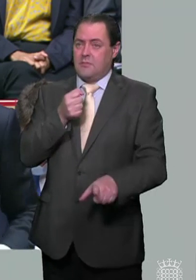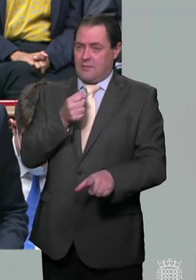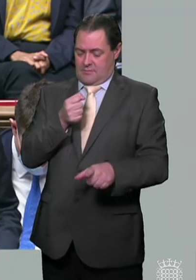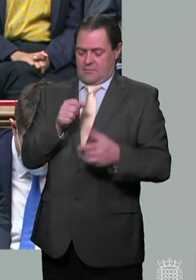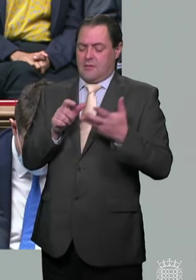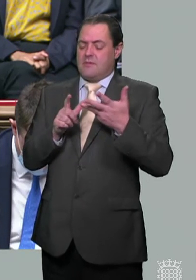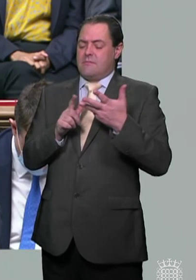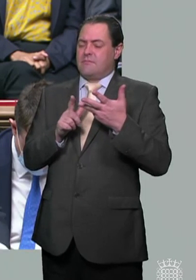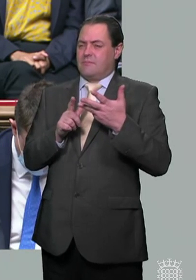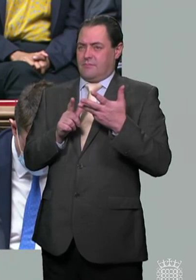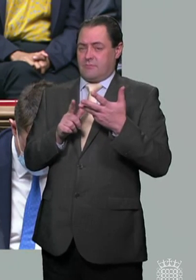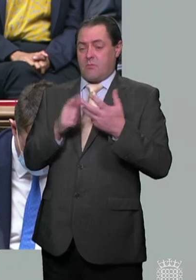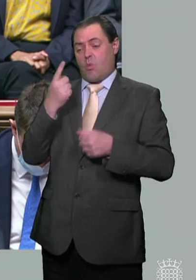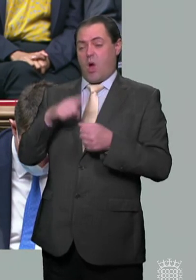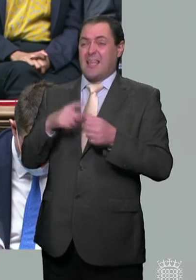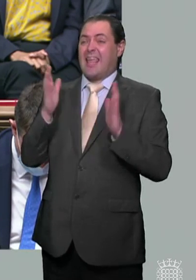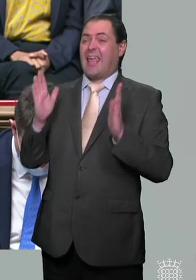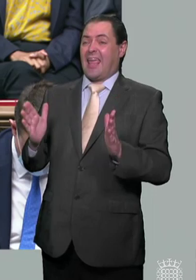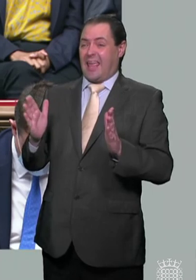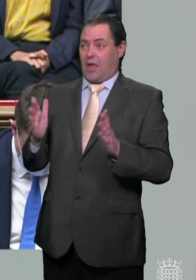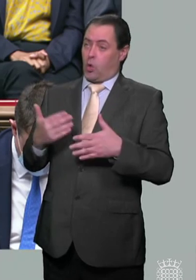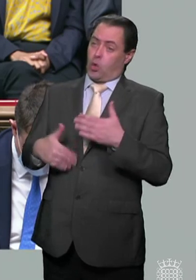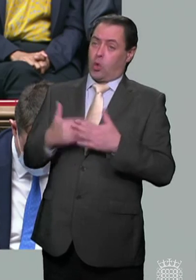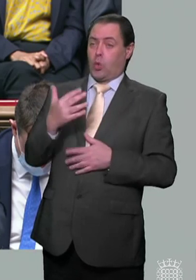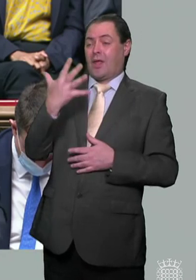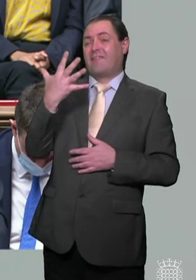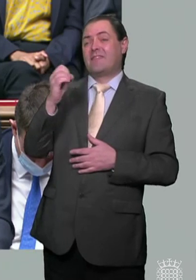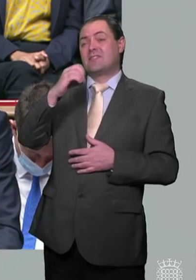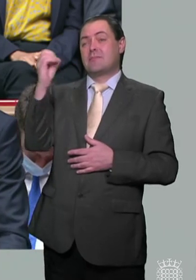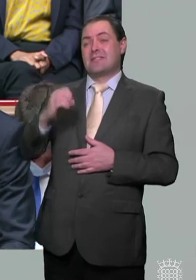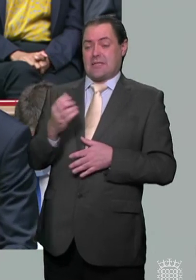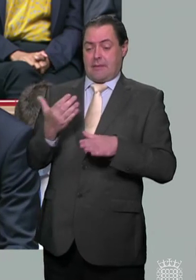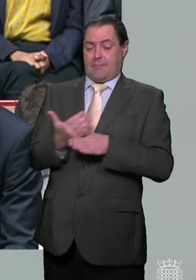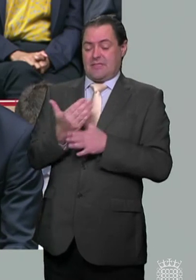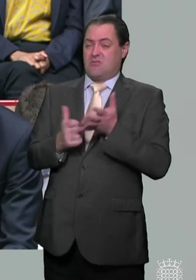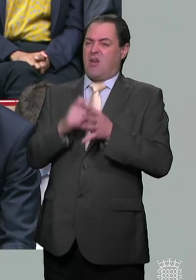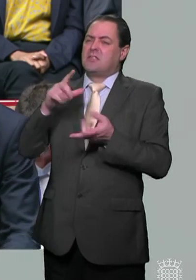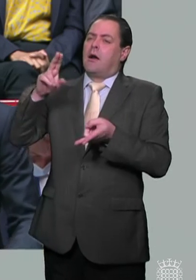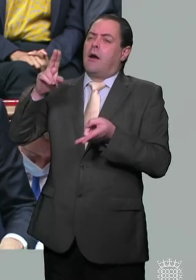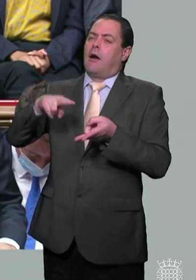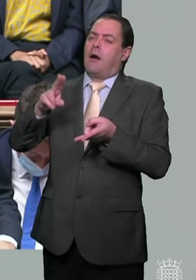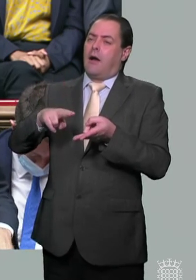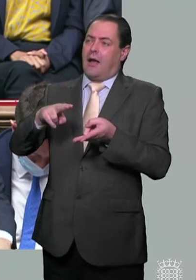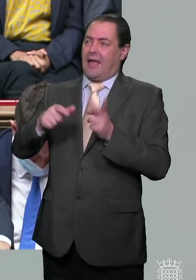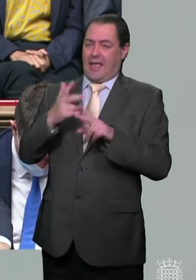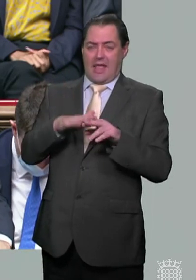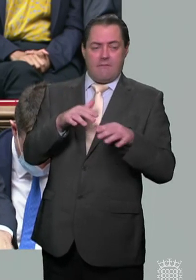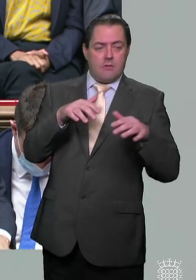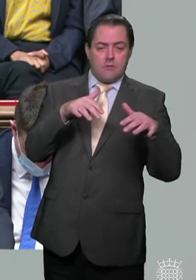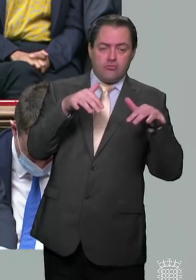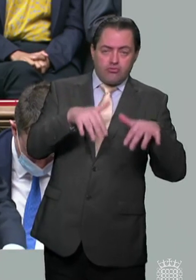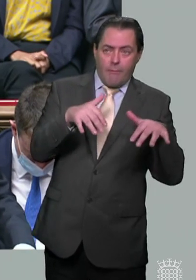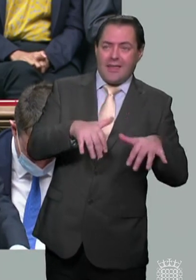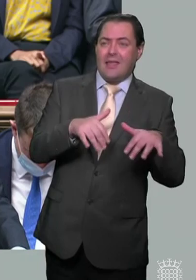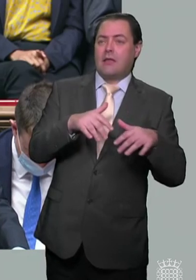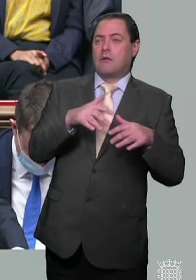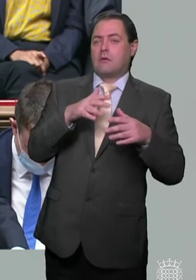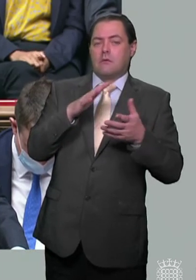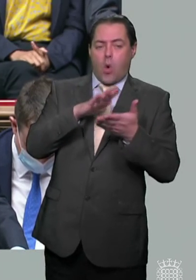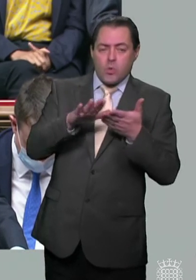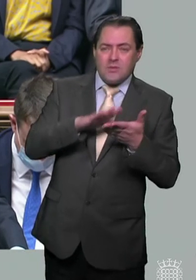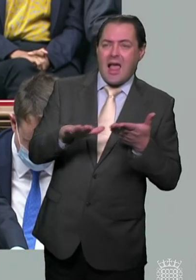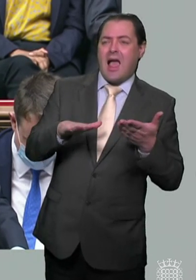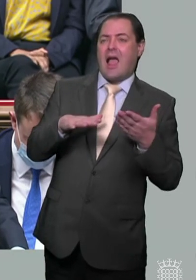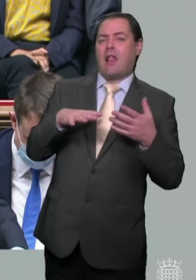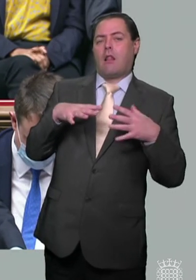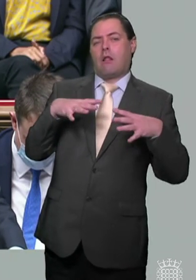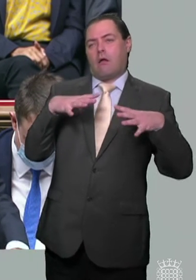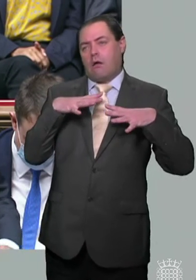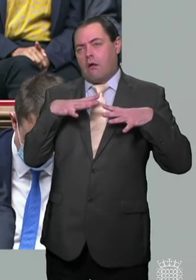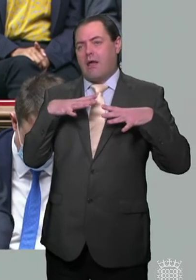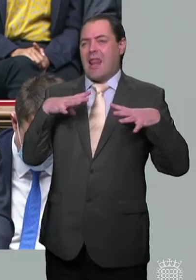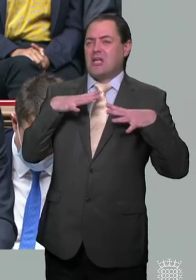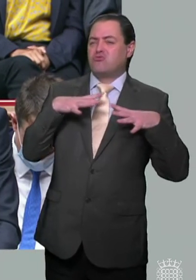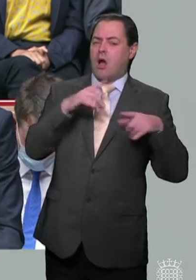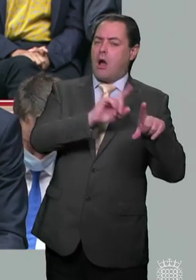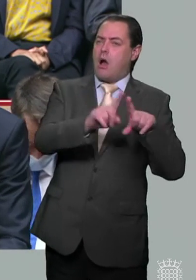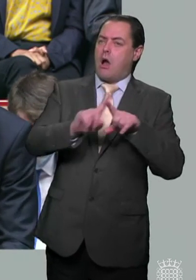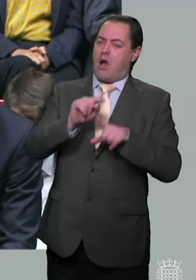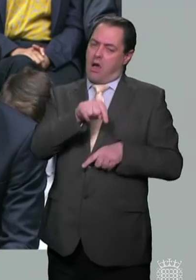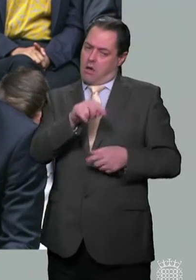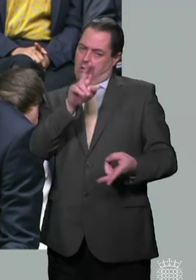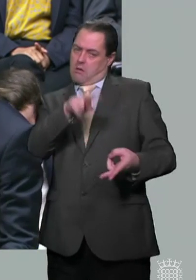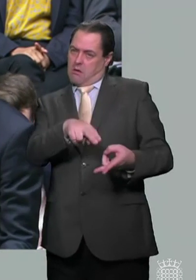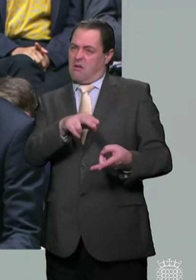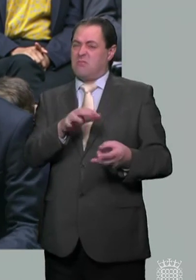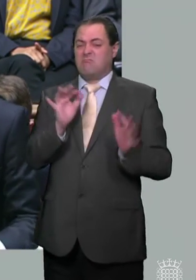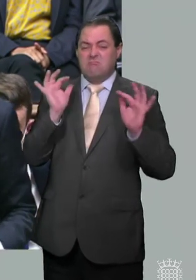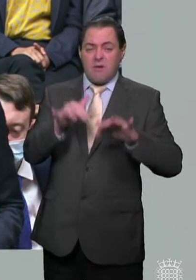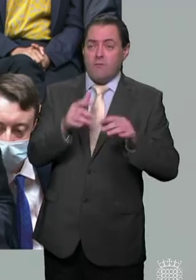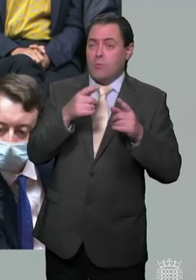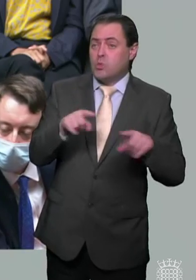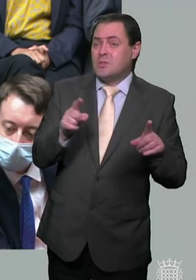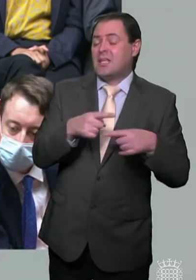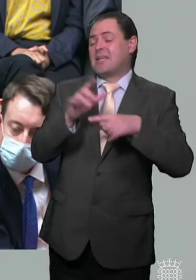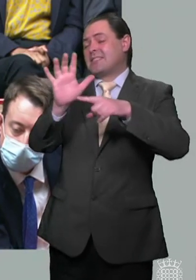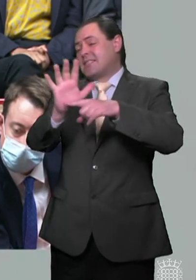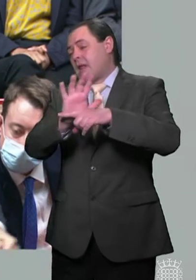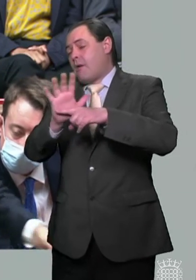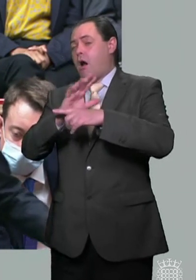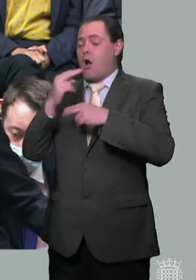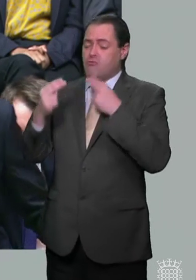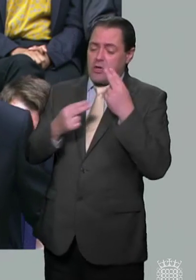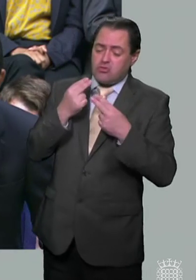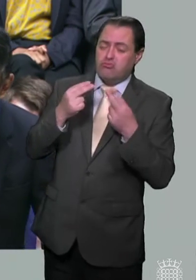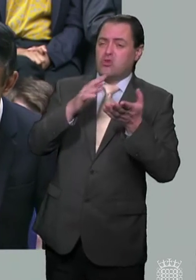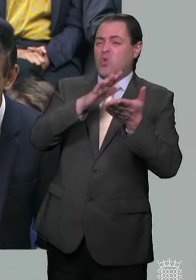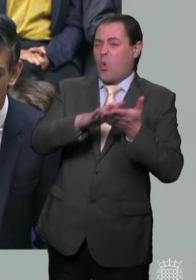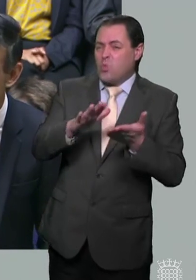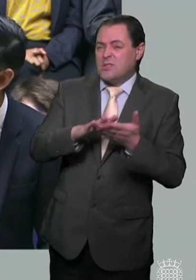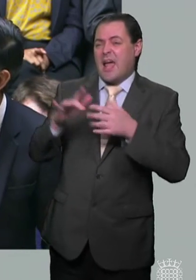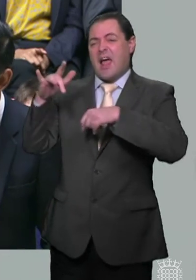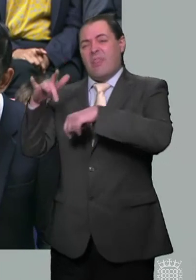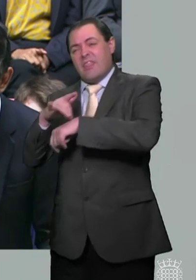I am announcing today, for one year, a new 50% business rates discount for businesses in the retail, hospitality, and leisure sectors: pubs, music venues, cinemas, restaurants, hotels, theatres and gyms.